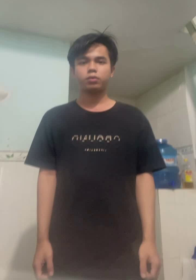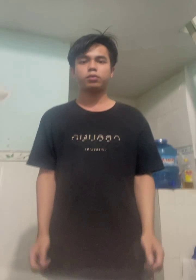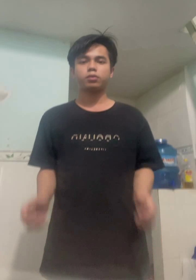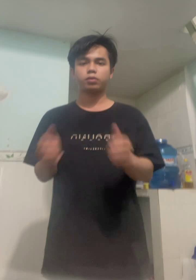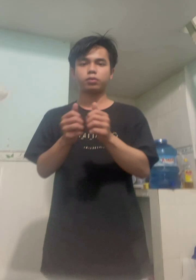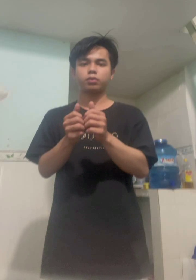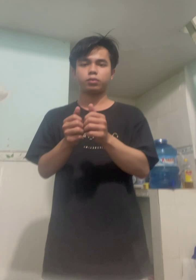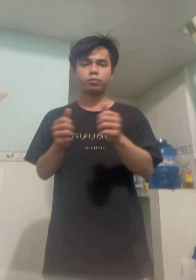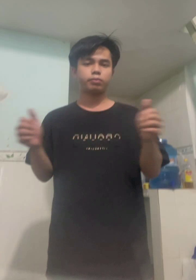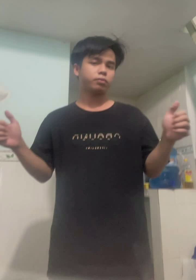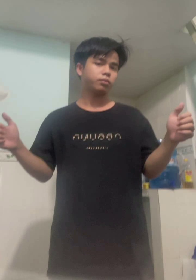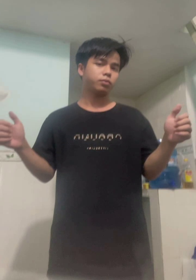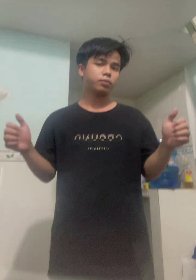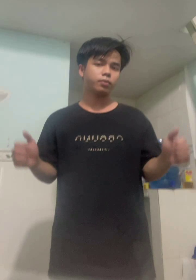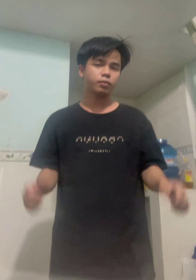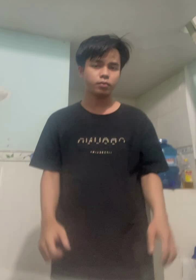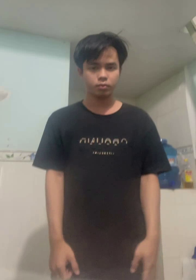chia cat